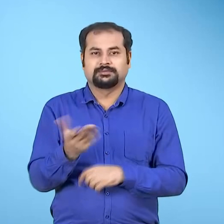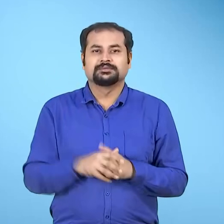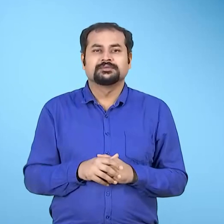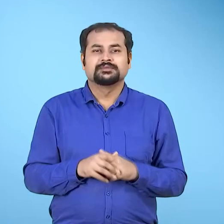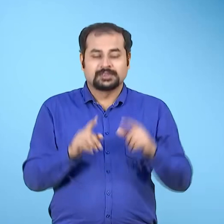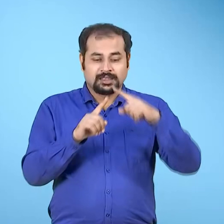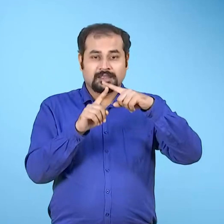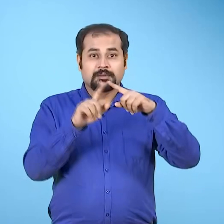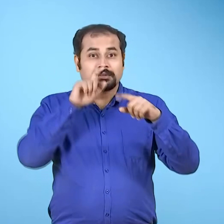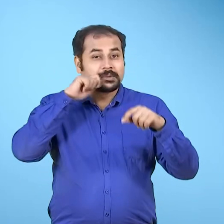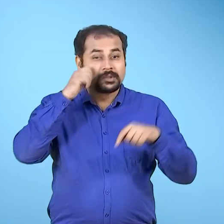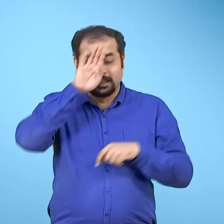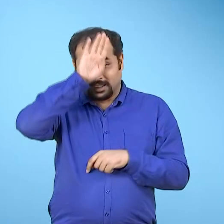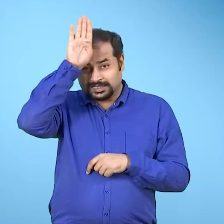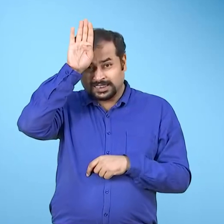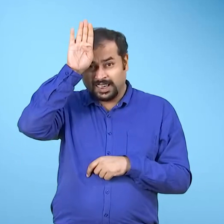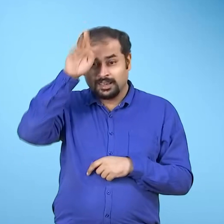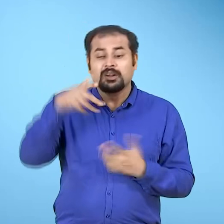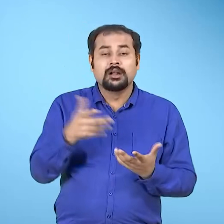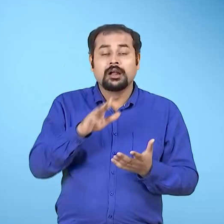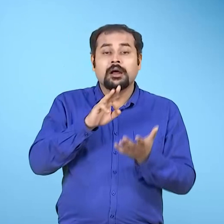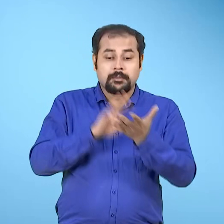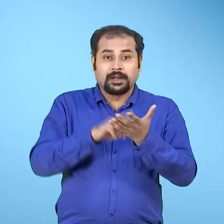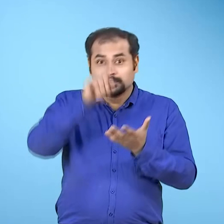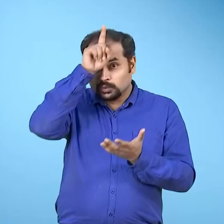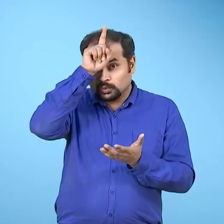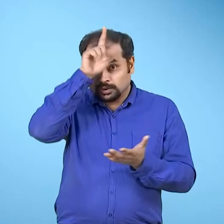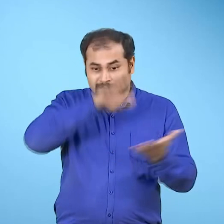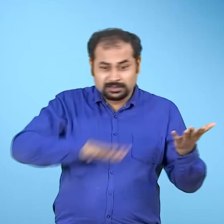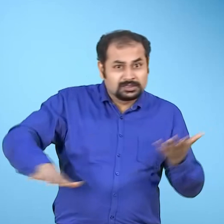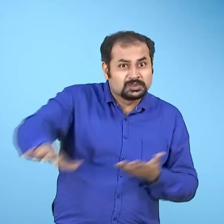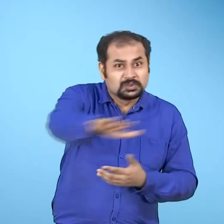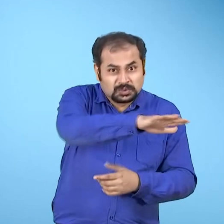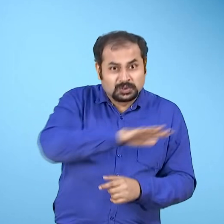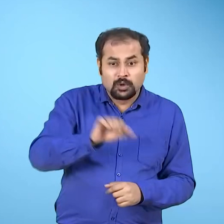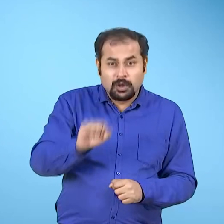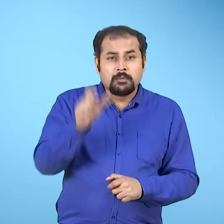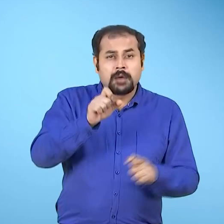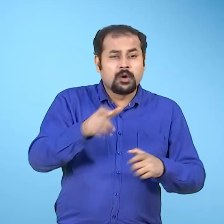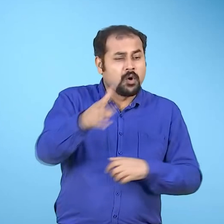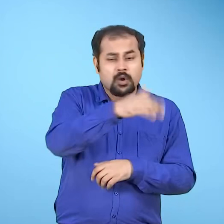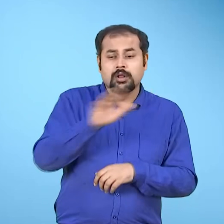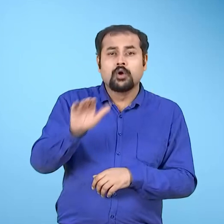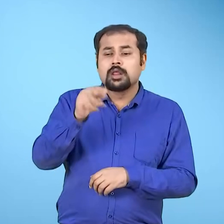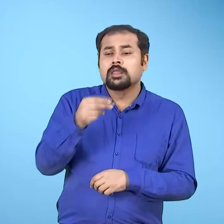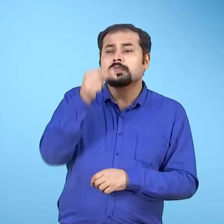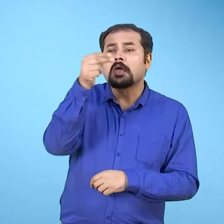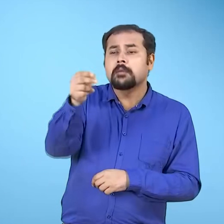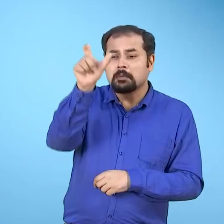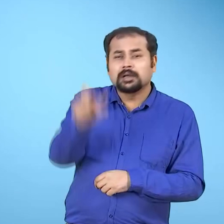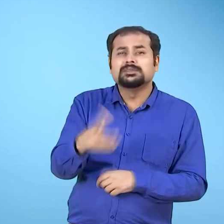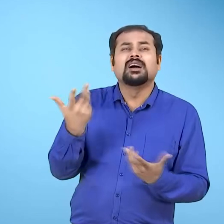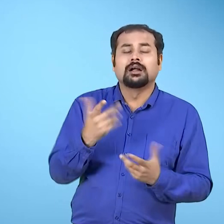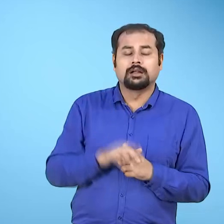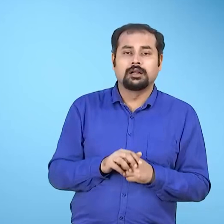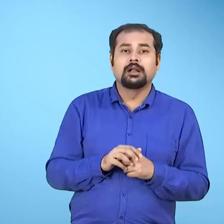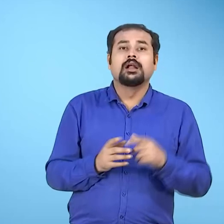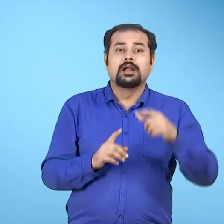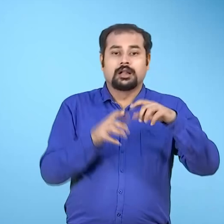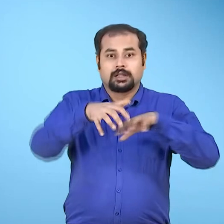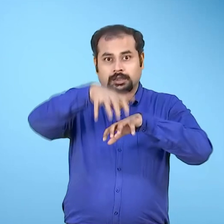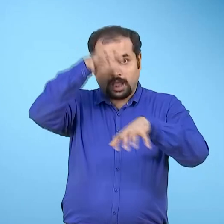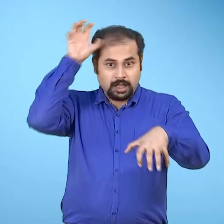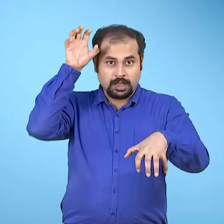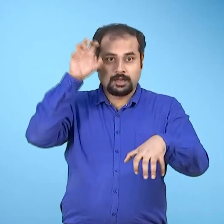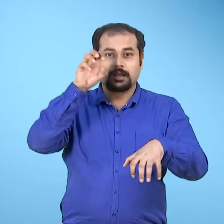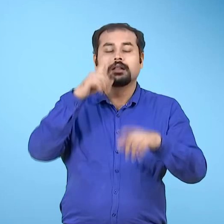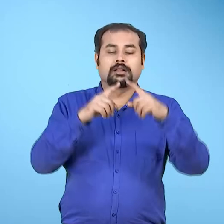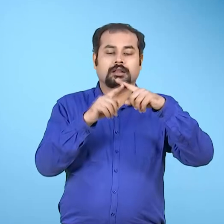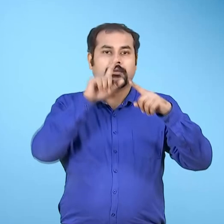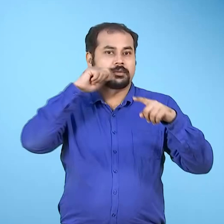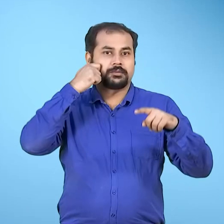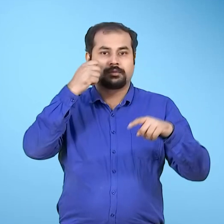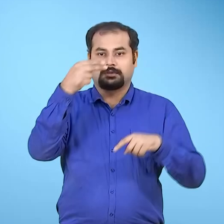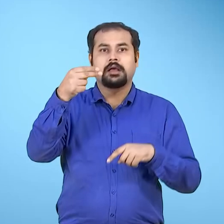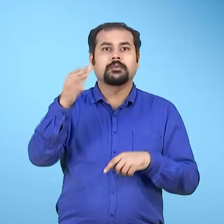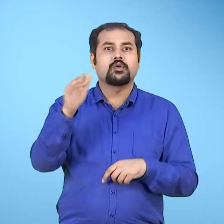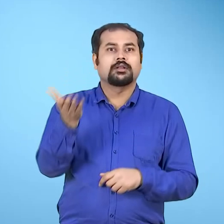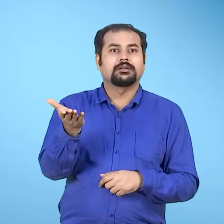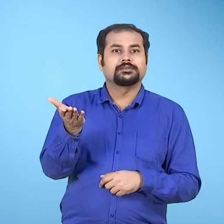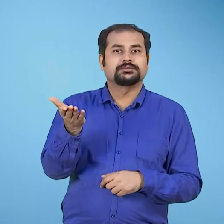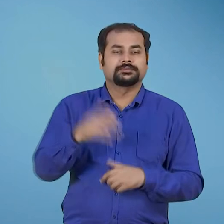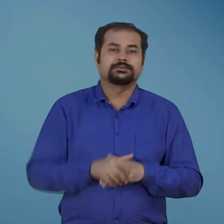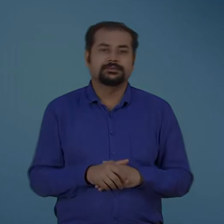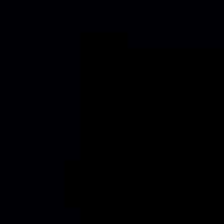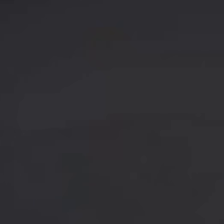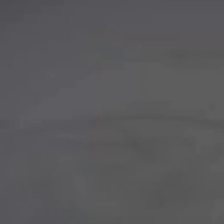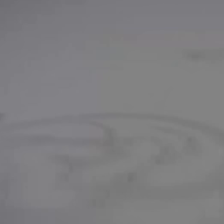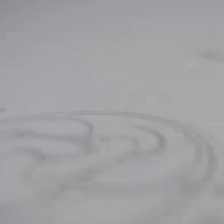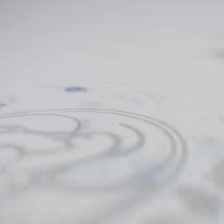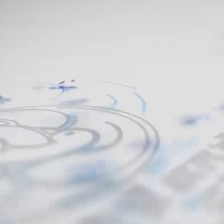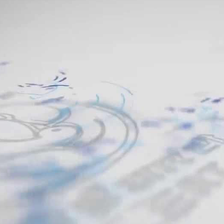He was known as the Tiger of Mysore.